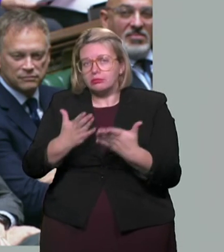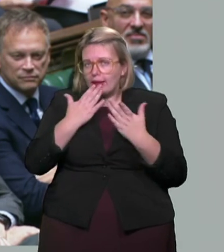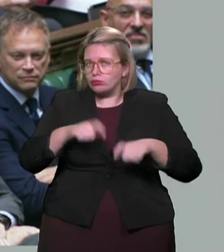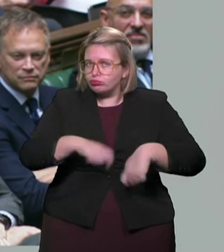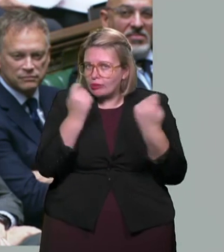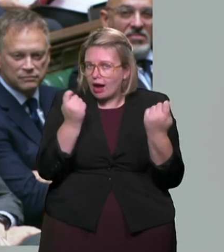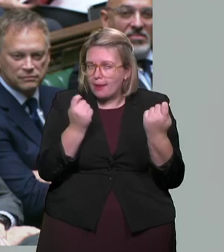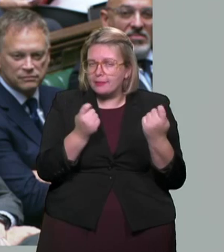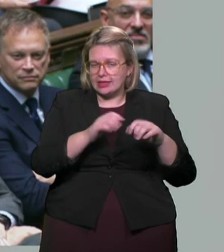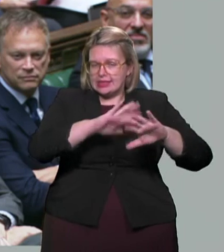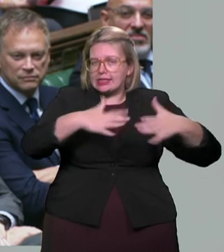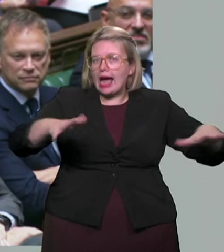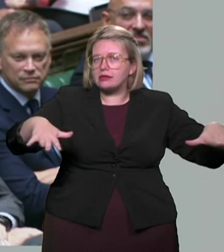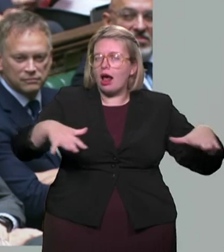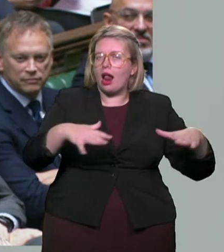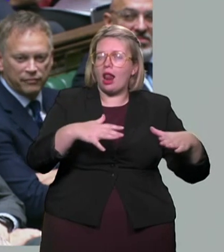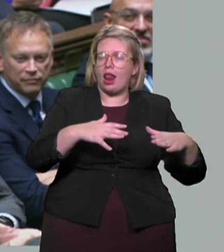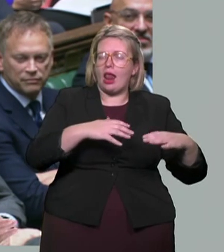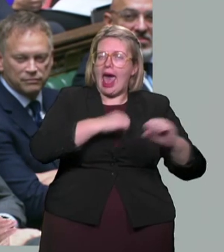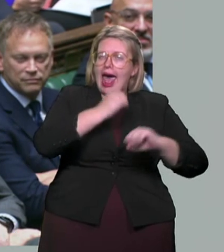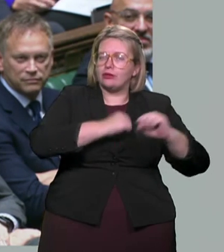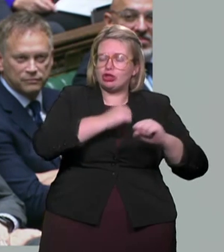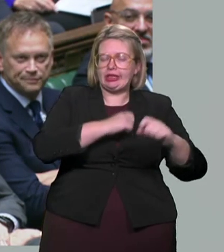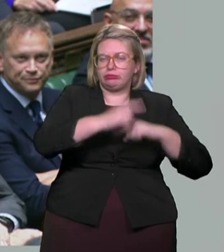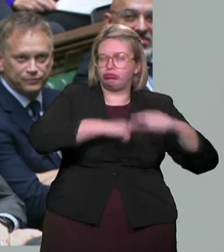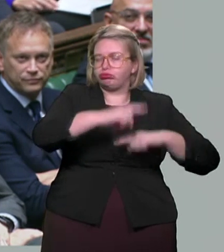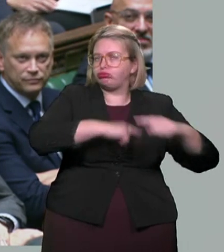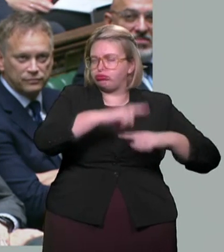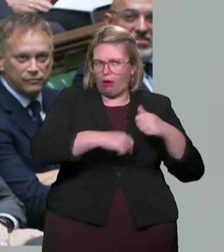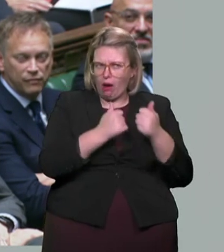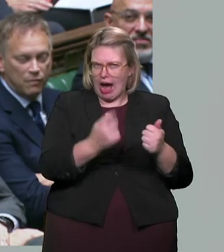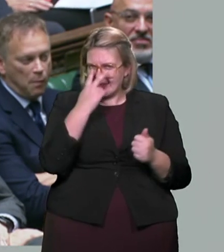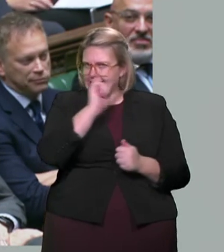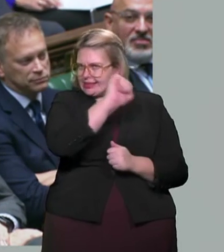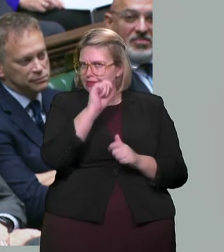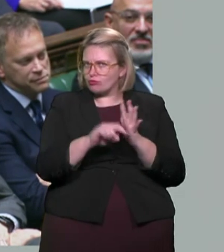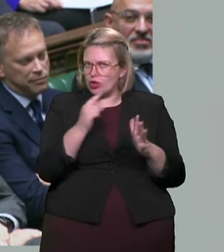He is absolutely right. I have seen the amazing projects that are under way.